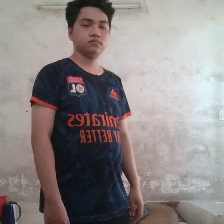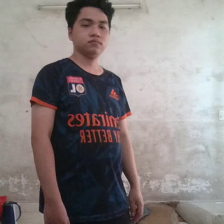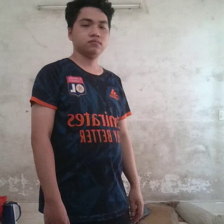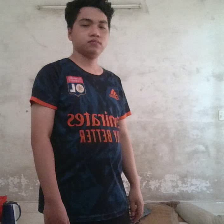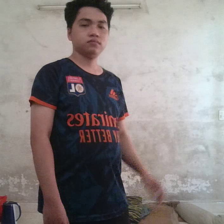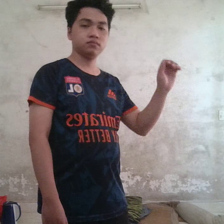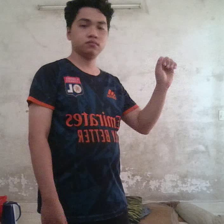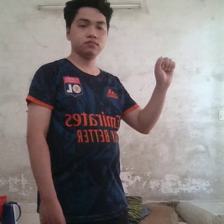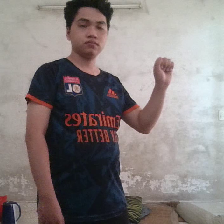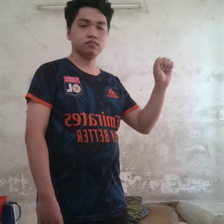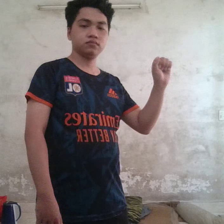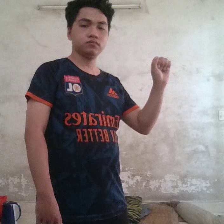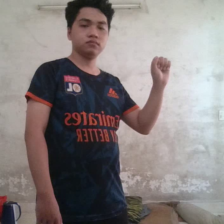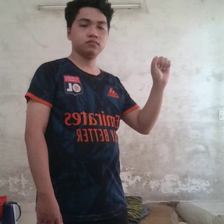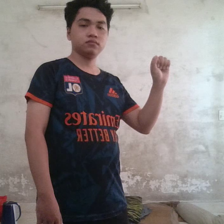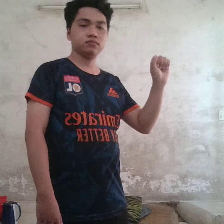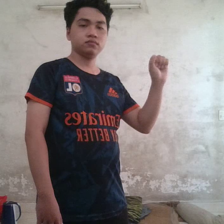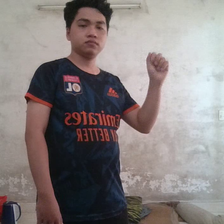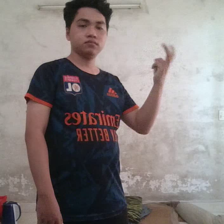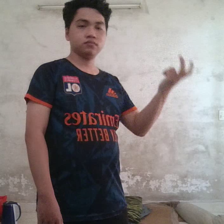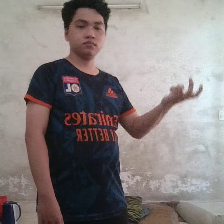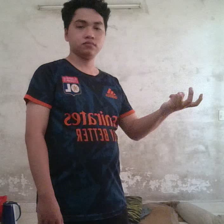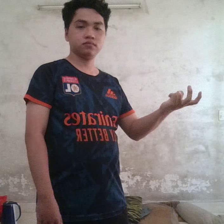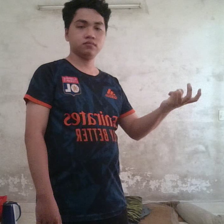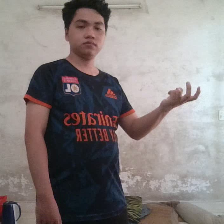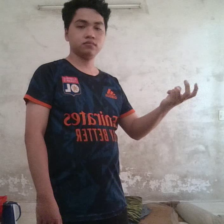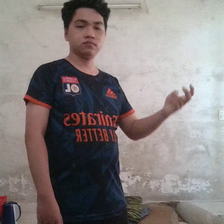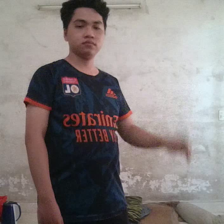ă